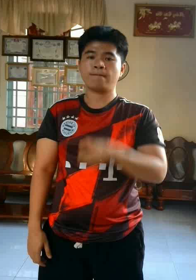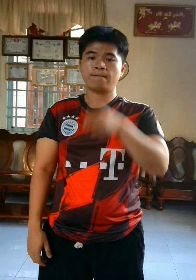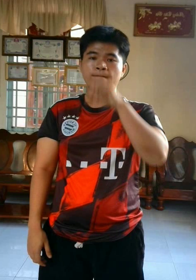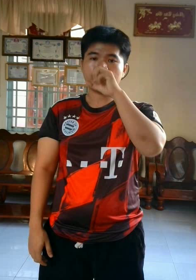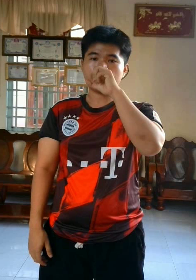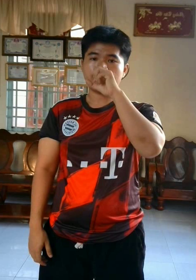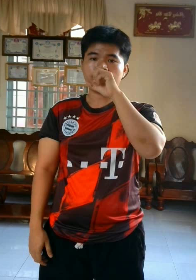uong nuoc